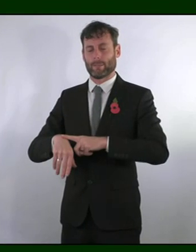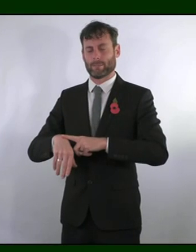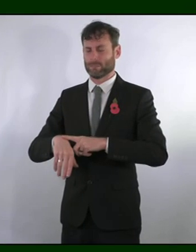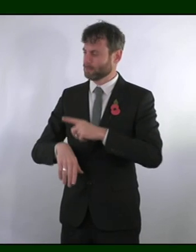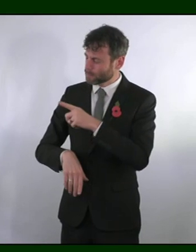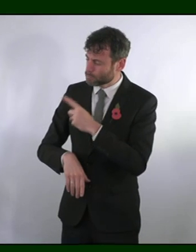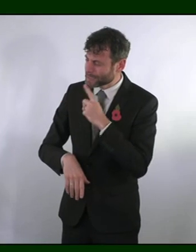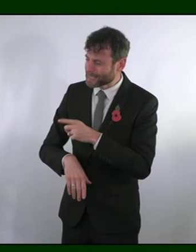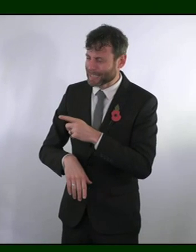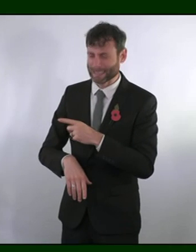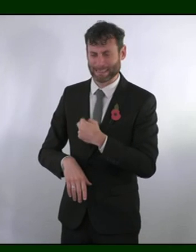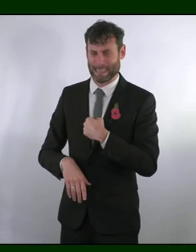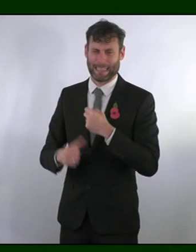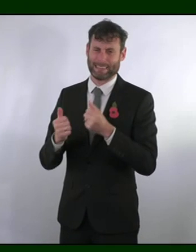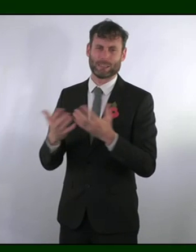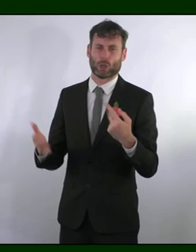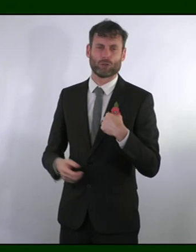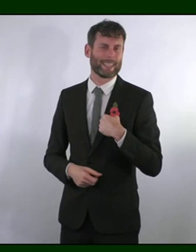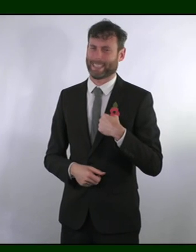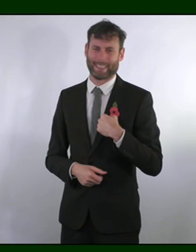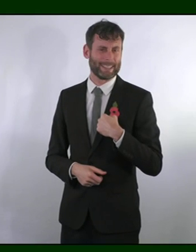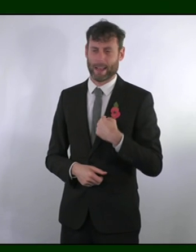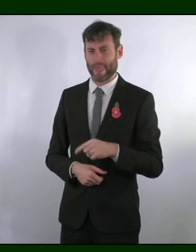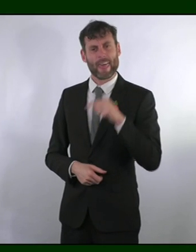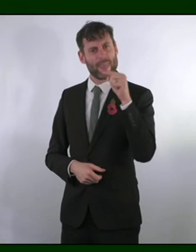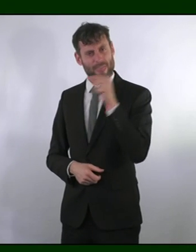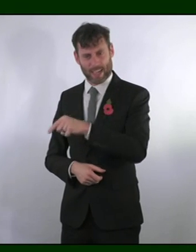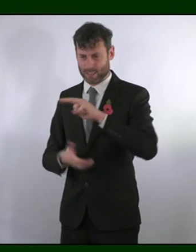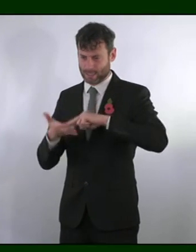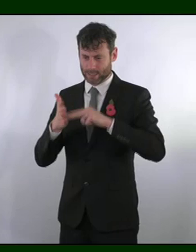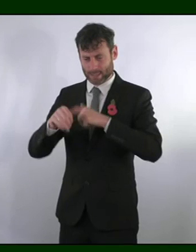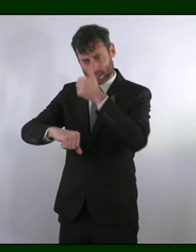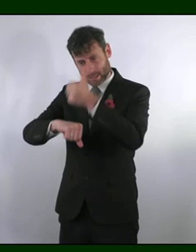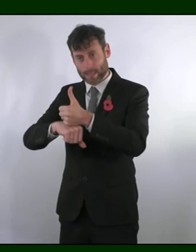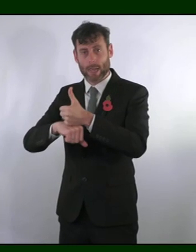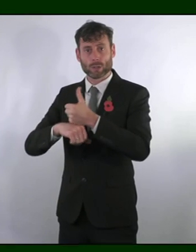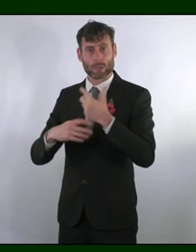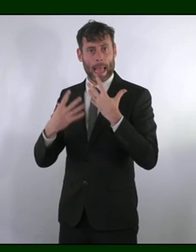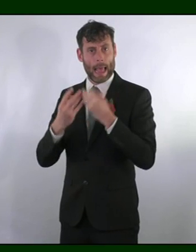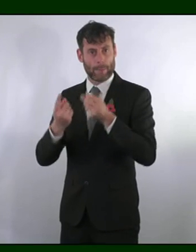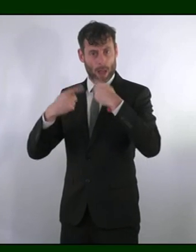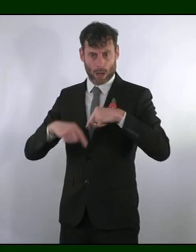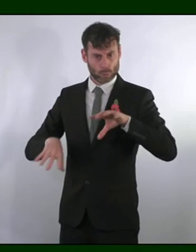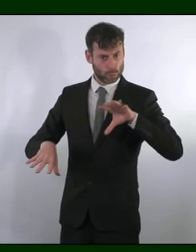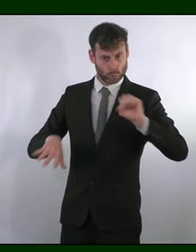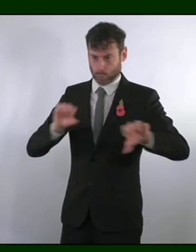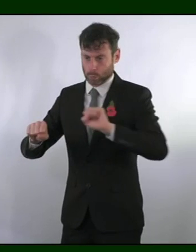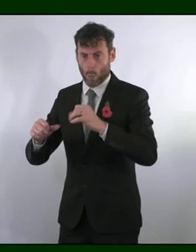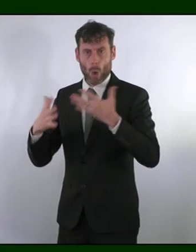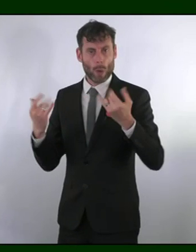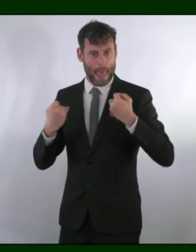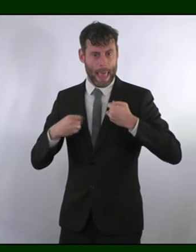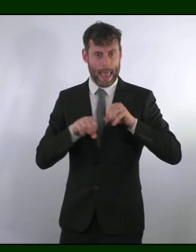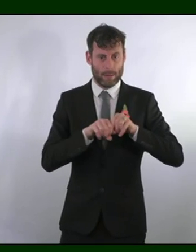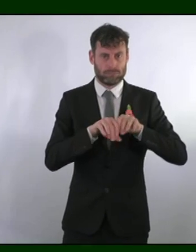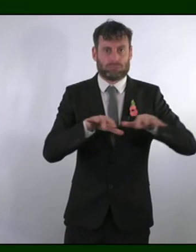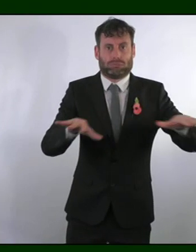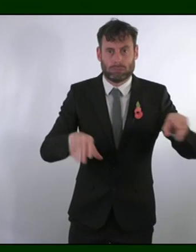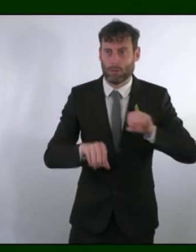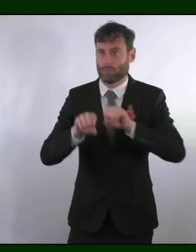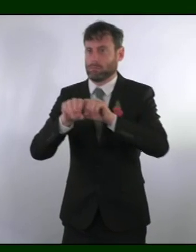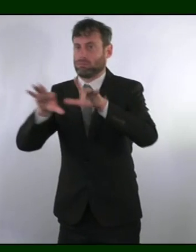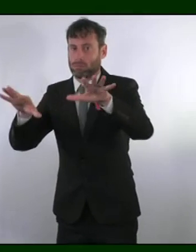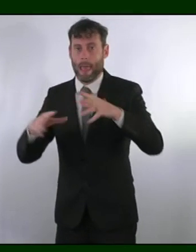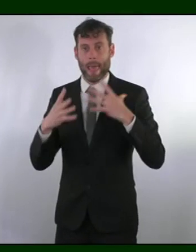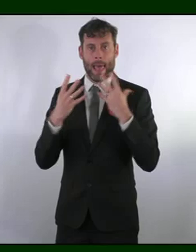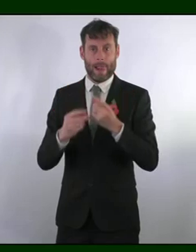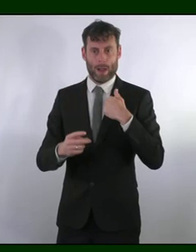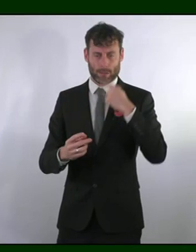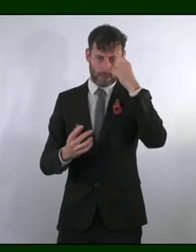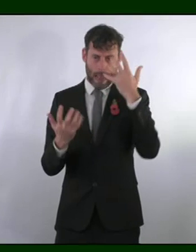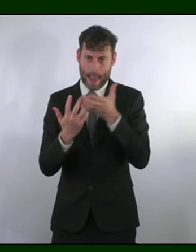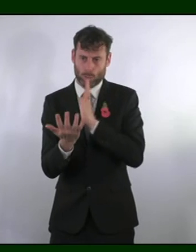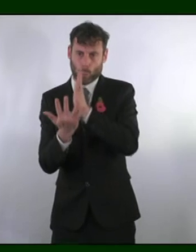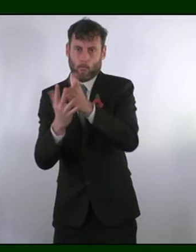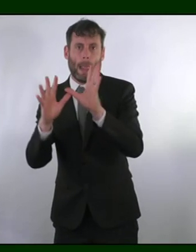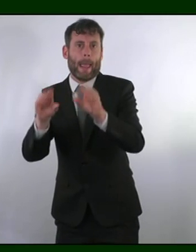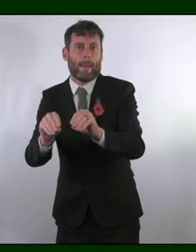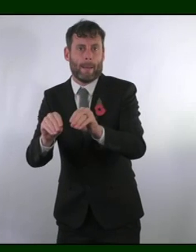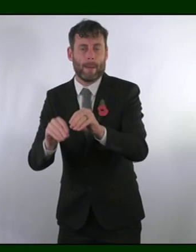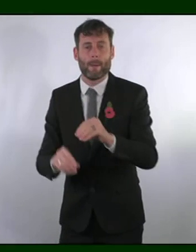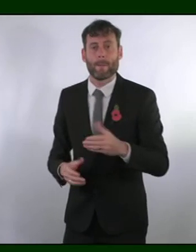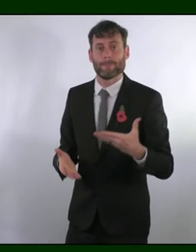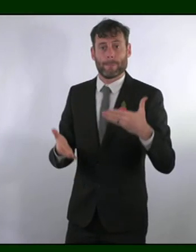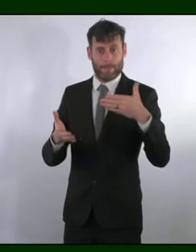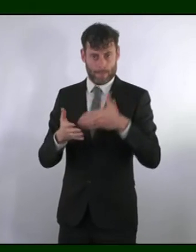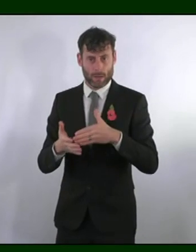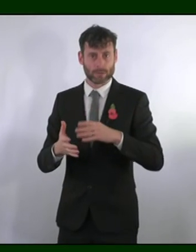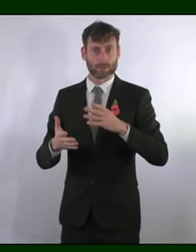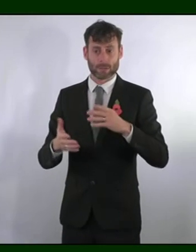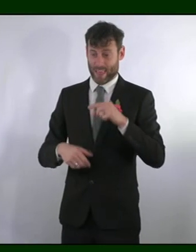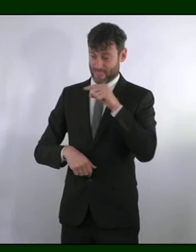Member say—I could not disagree more. It has enabled us to locate where the disease is surging, to take appropriate measures and to allow people in huge numbers to get tested.